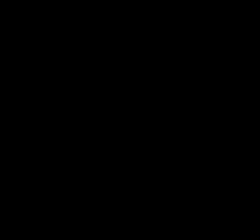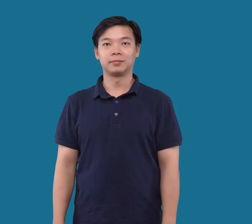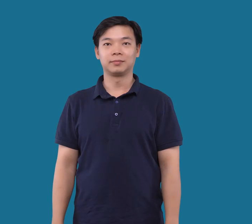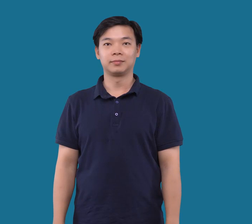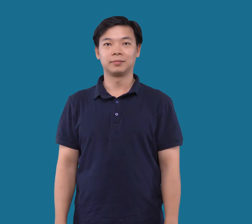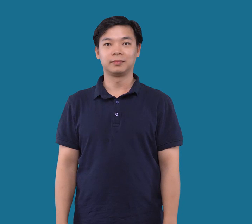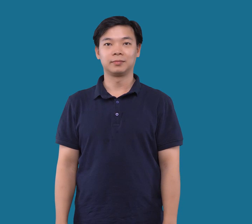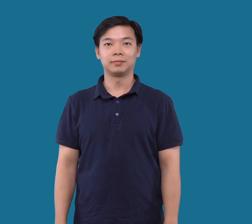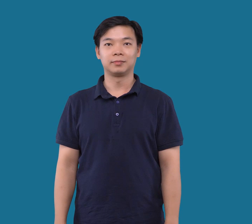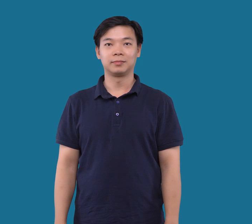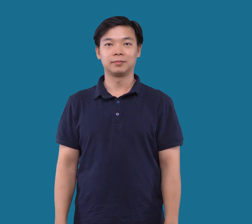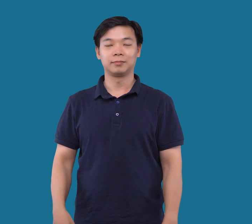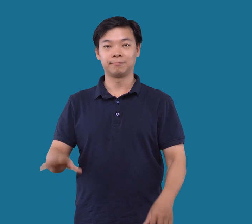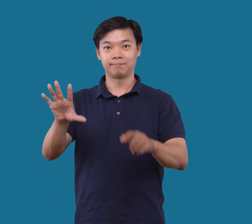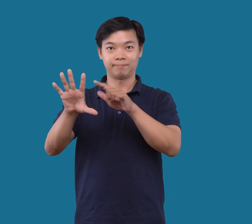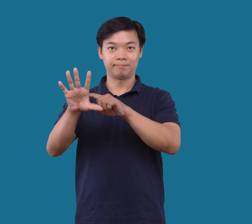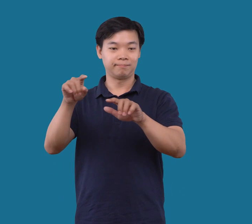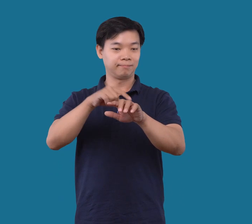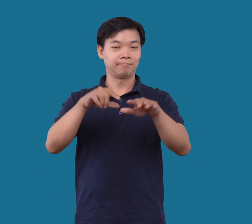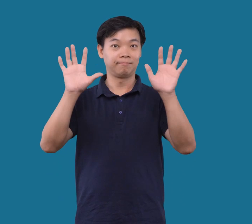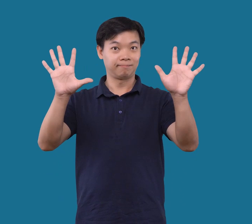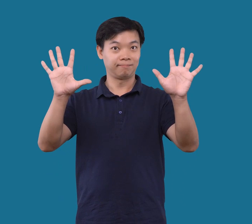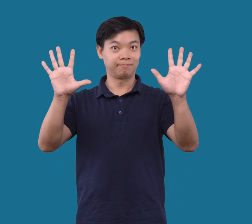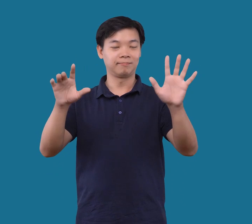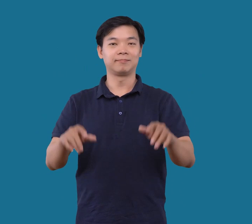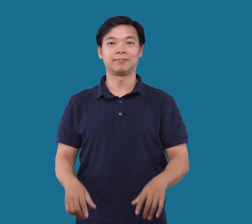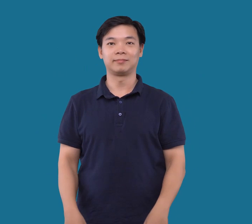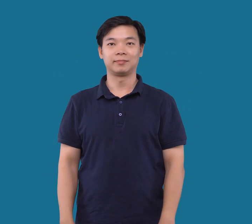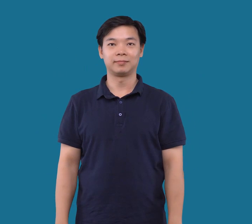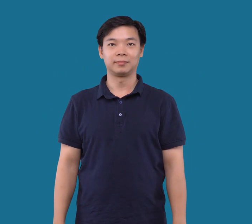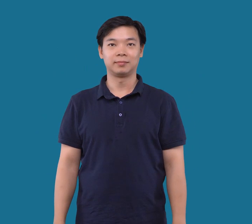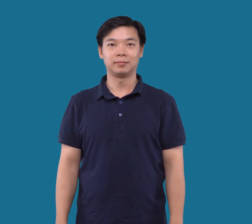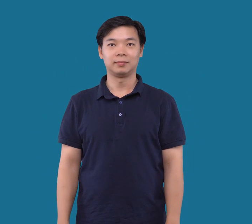đôi tay